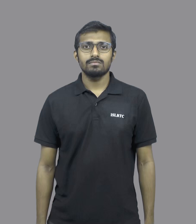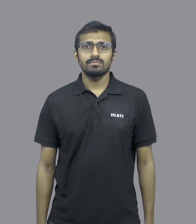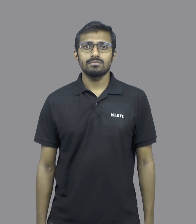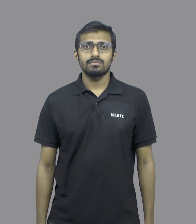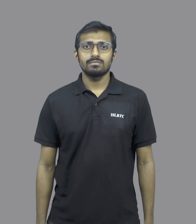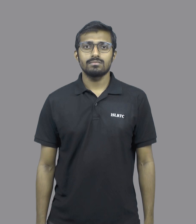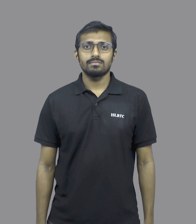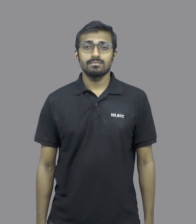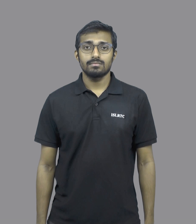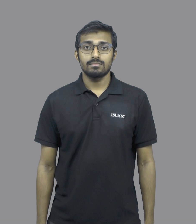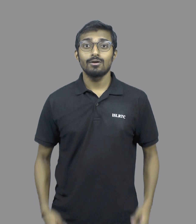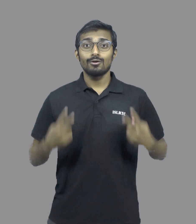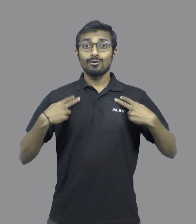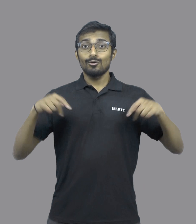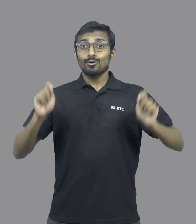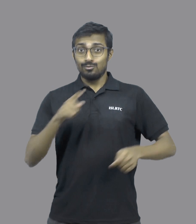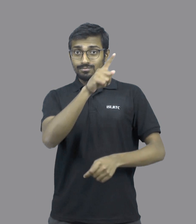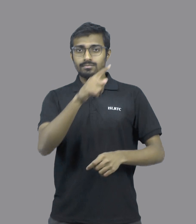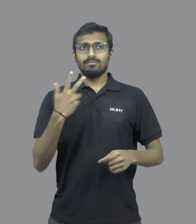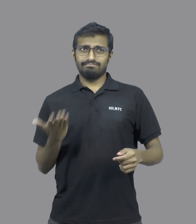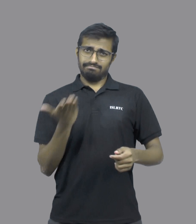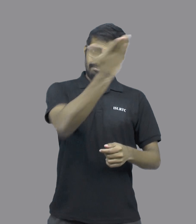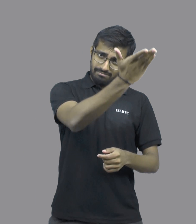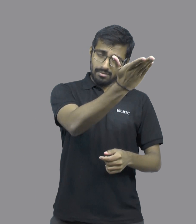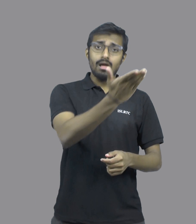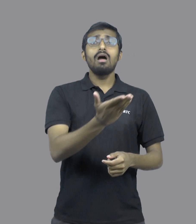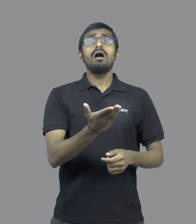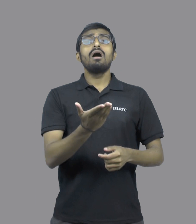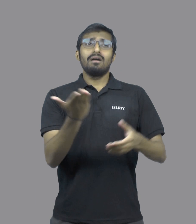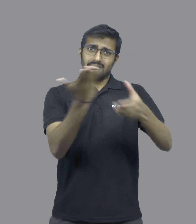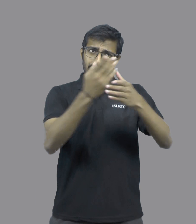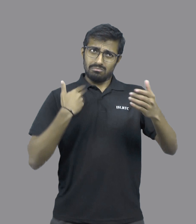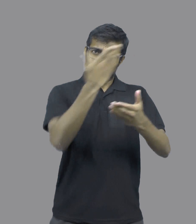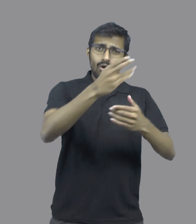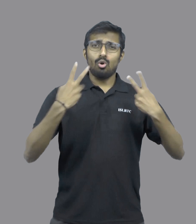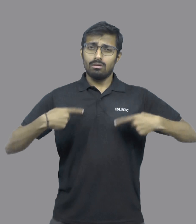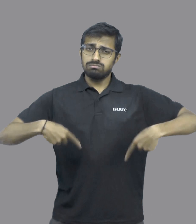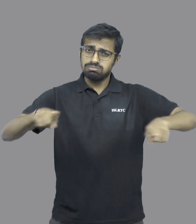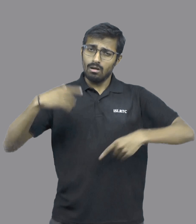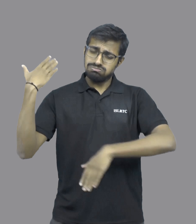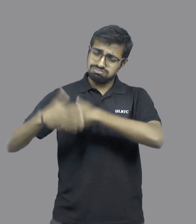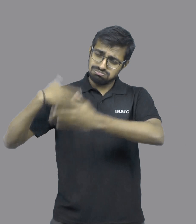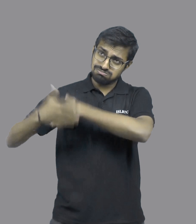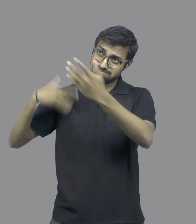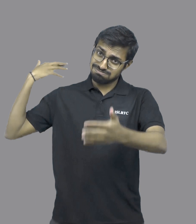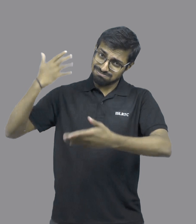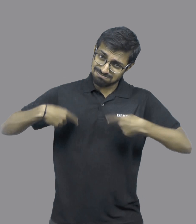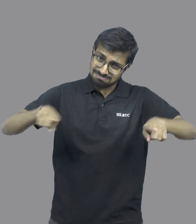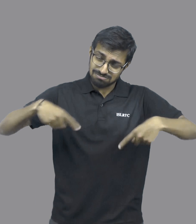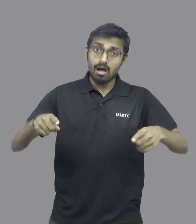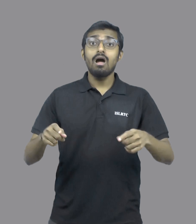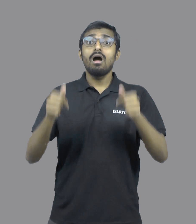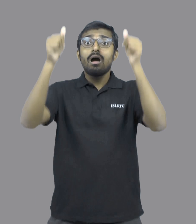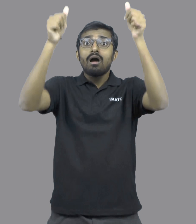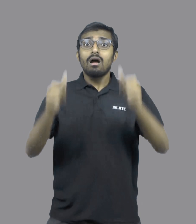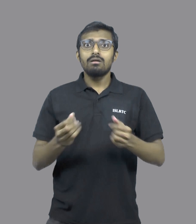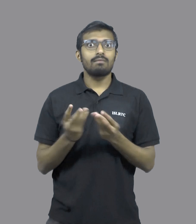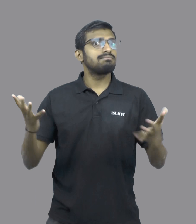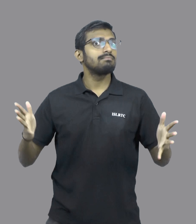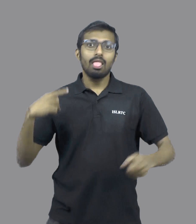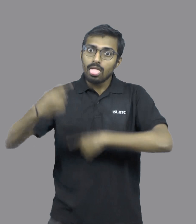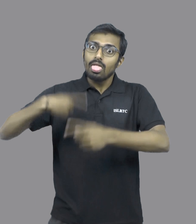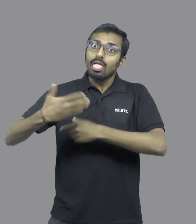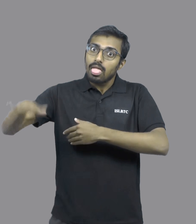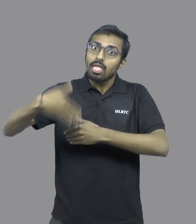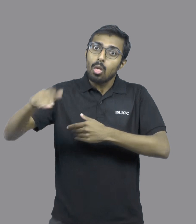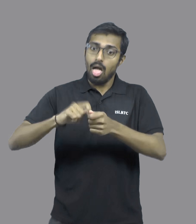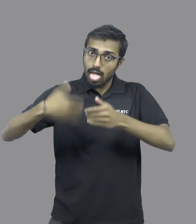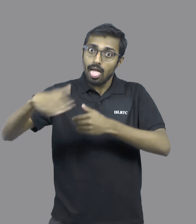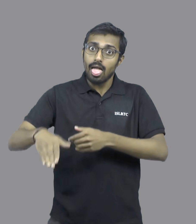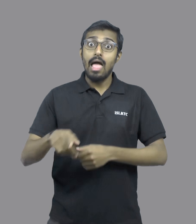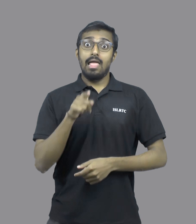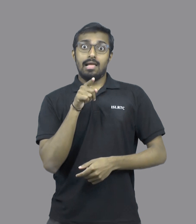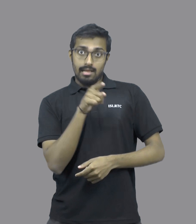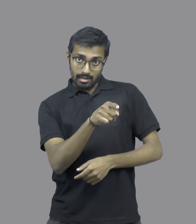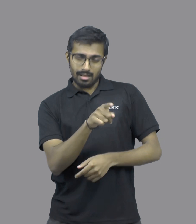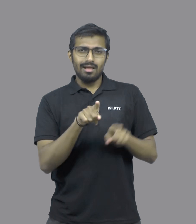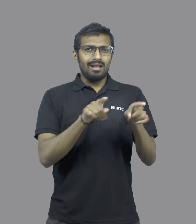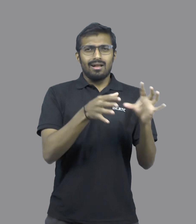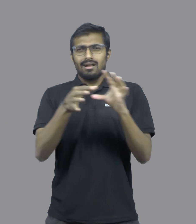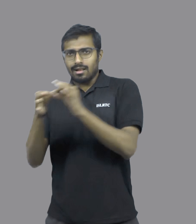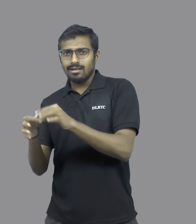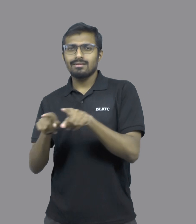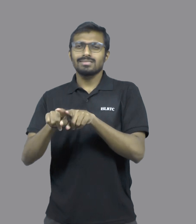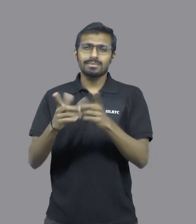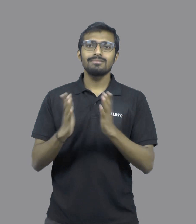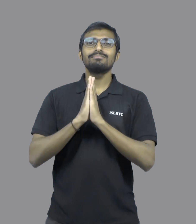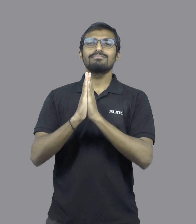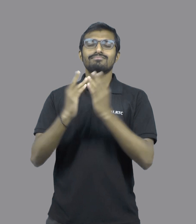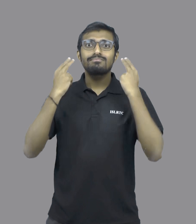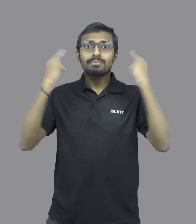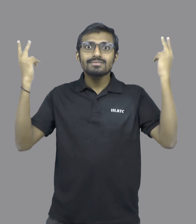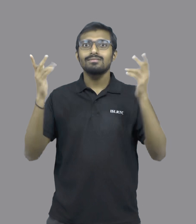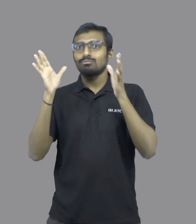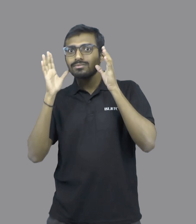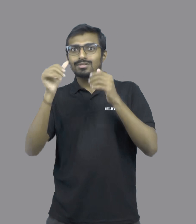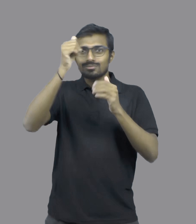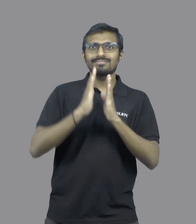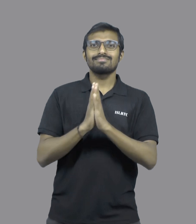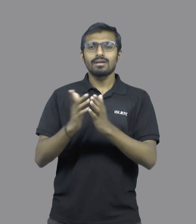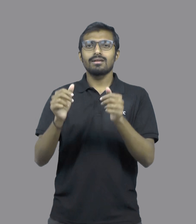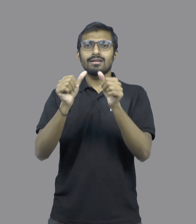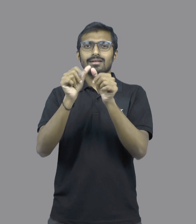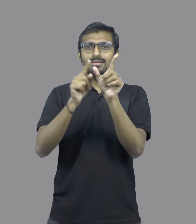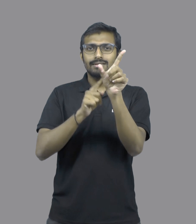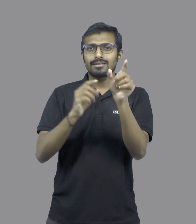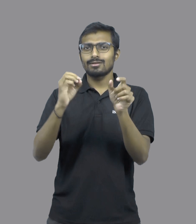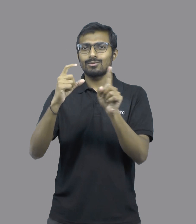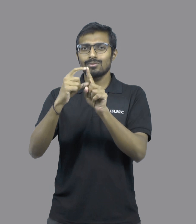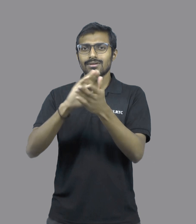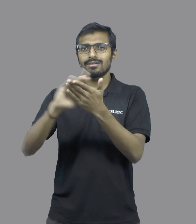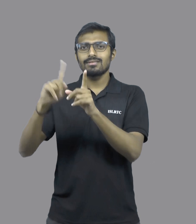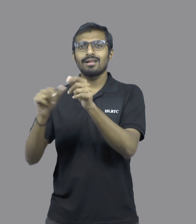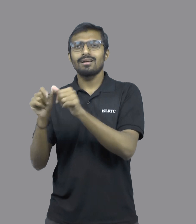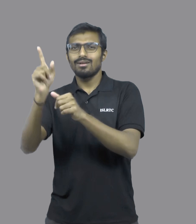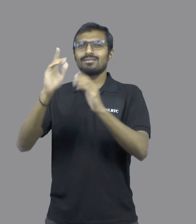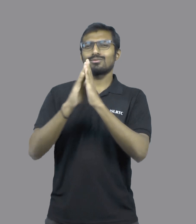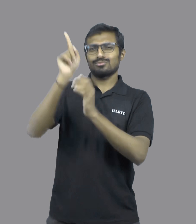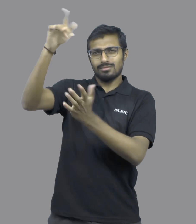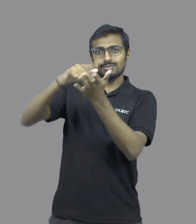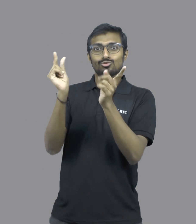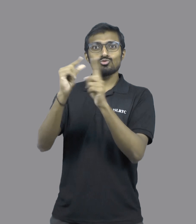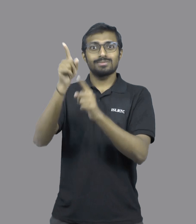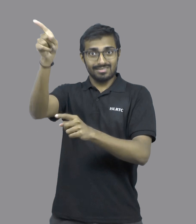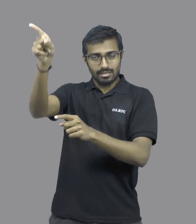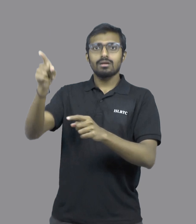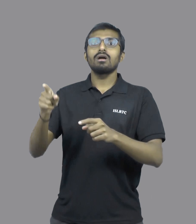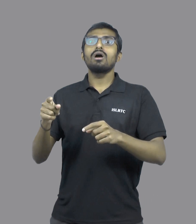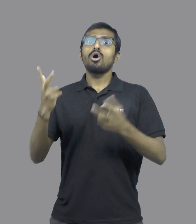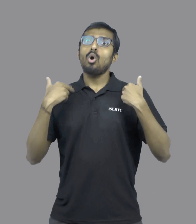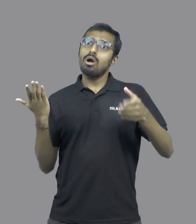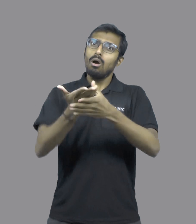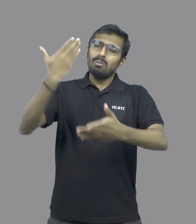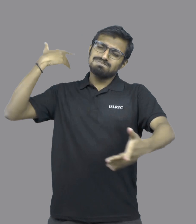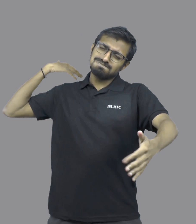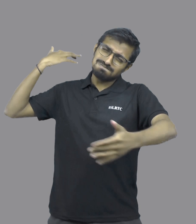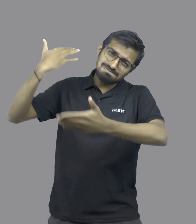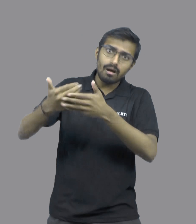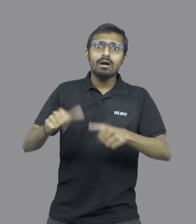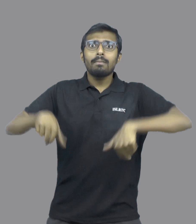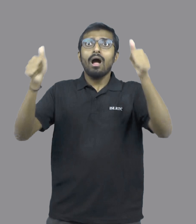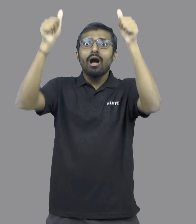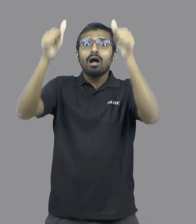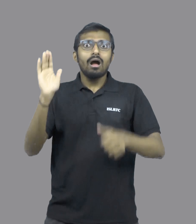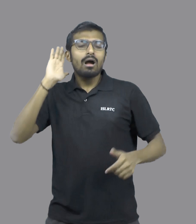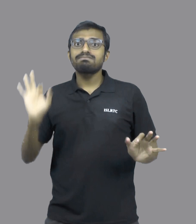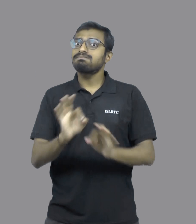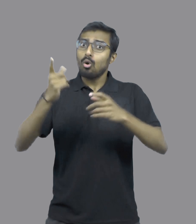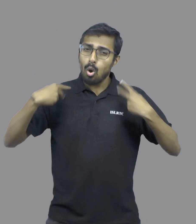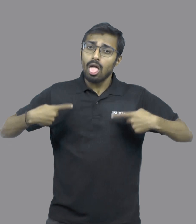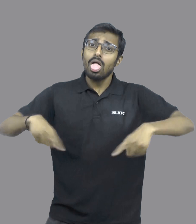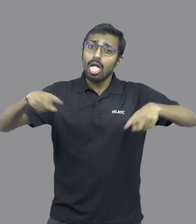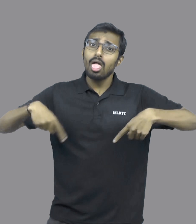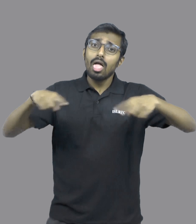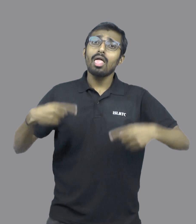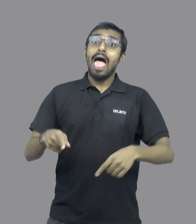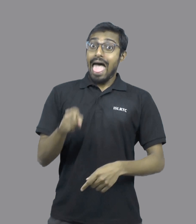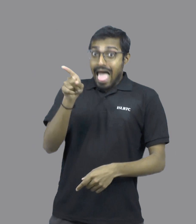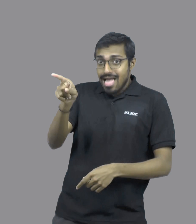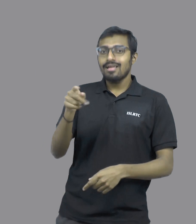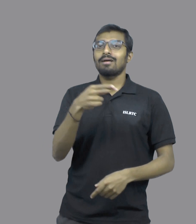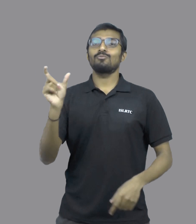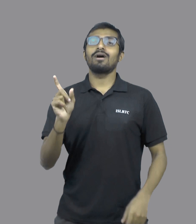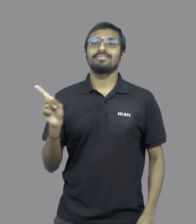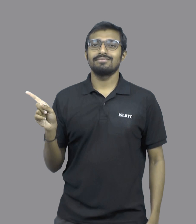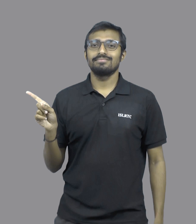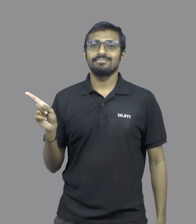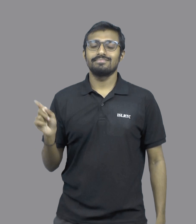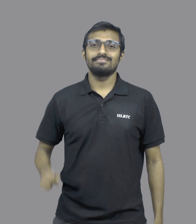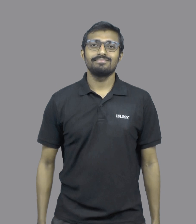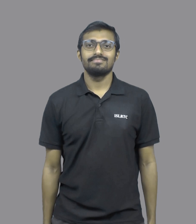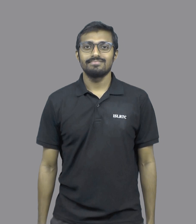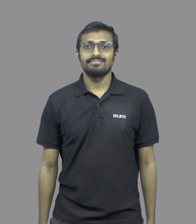Sub Judice